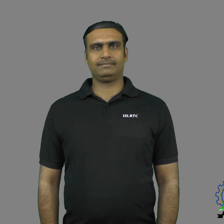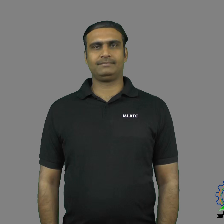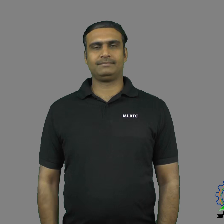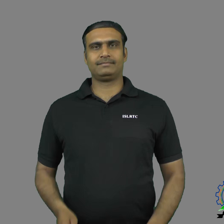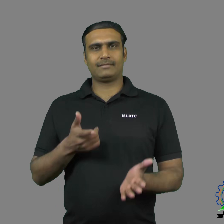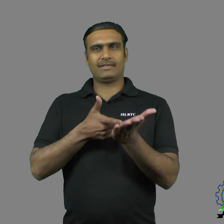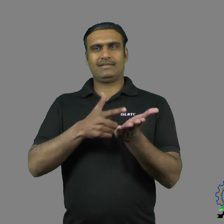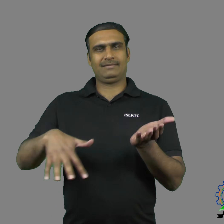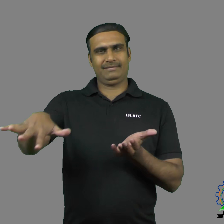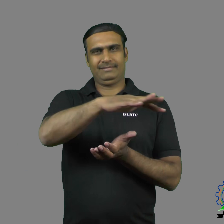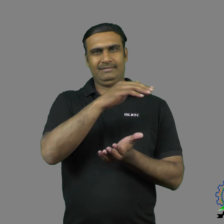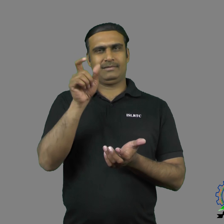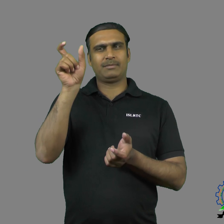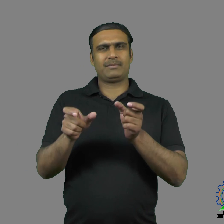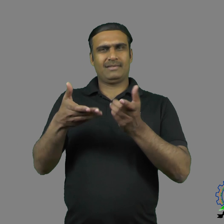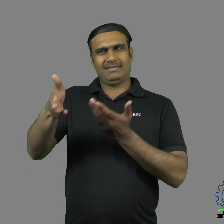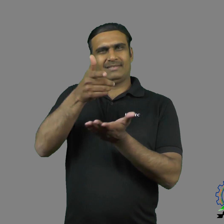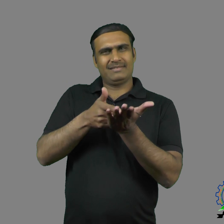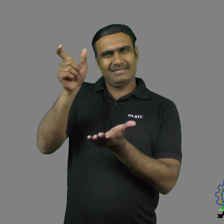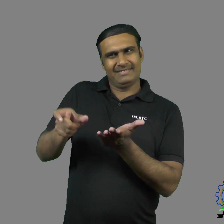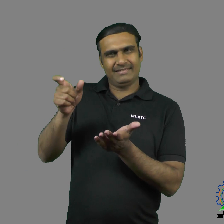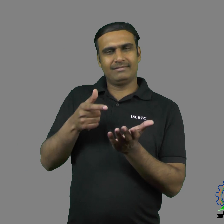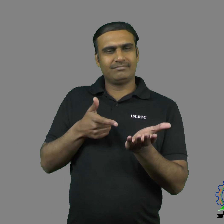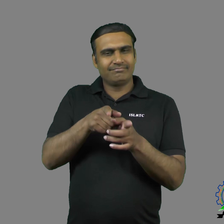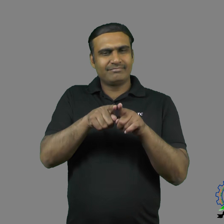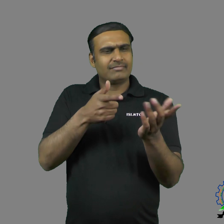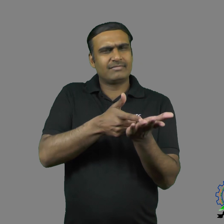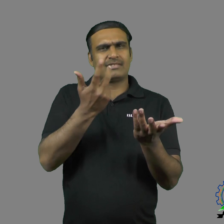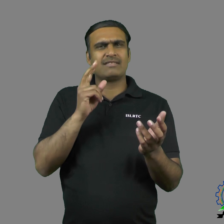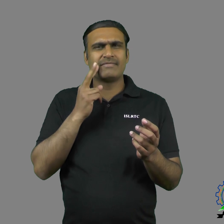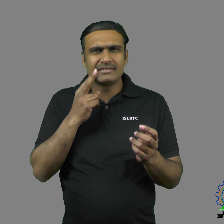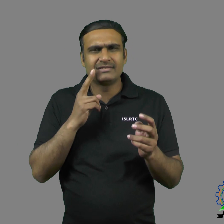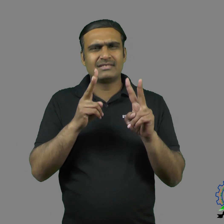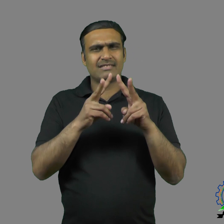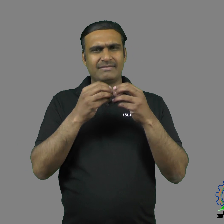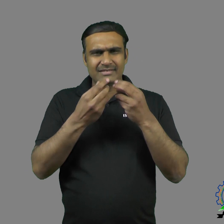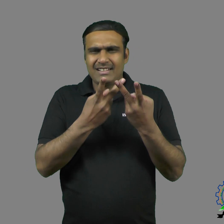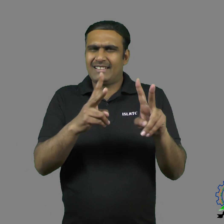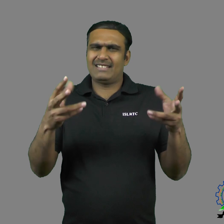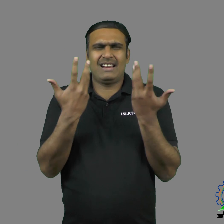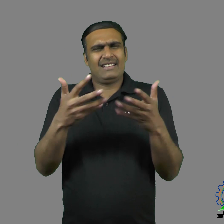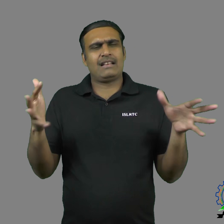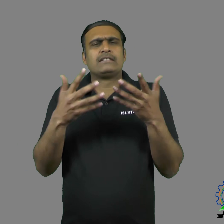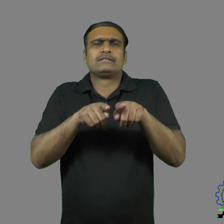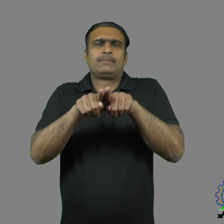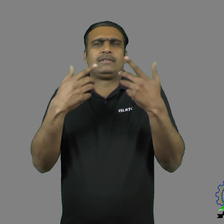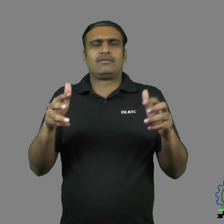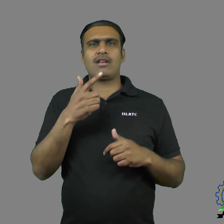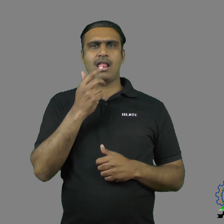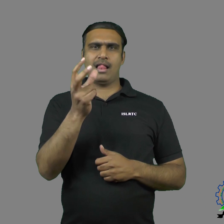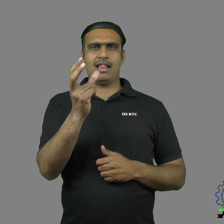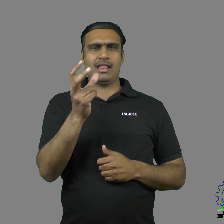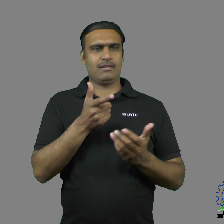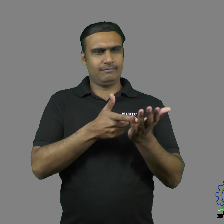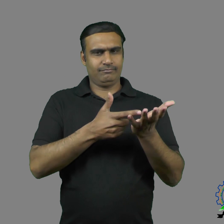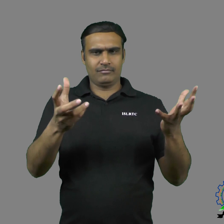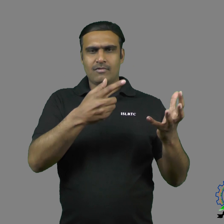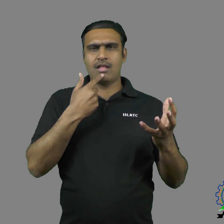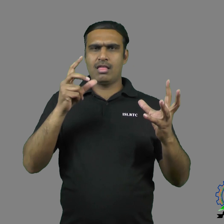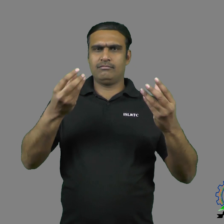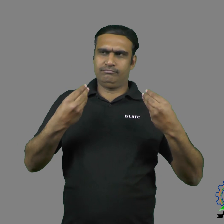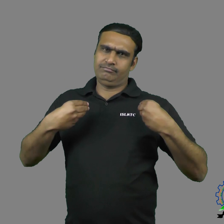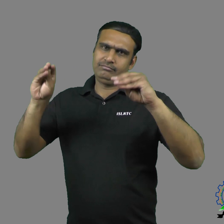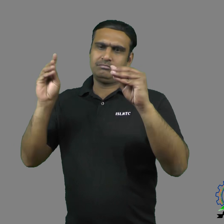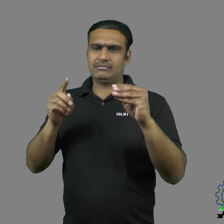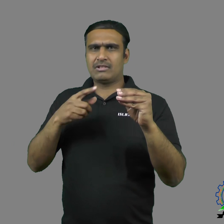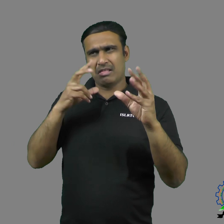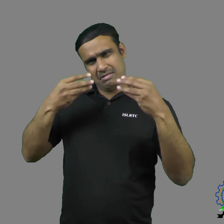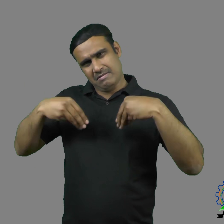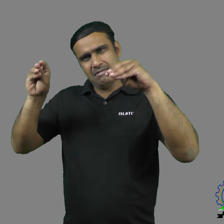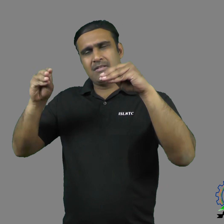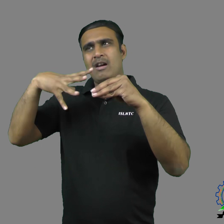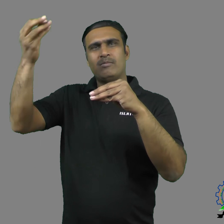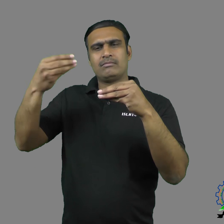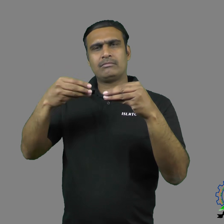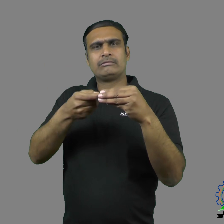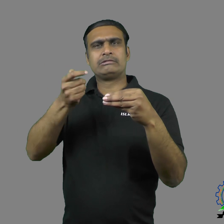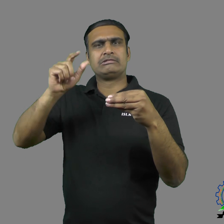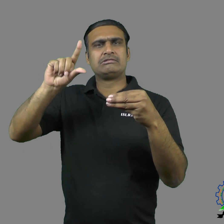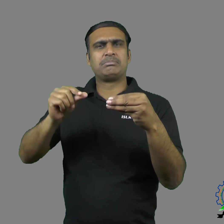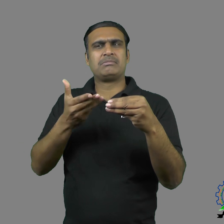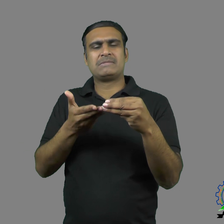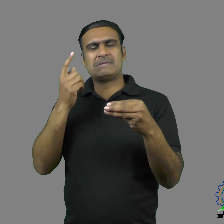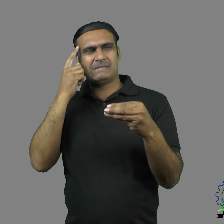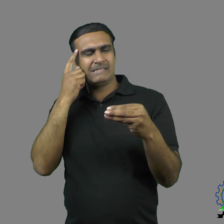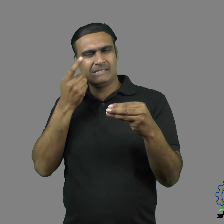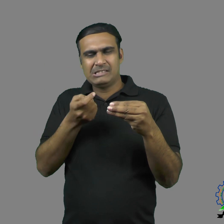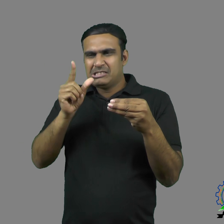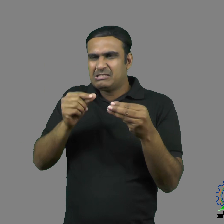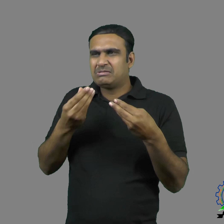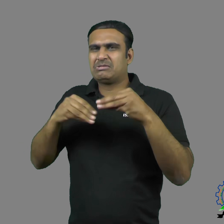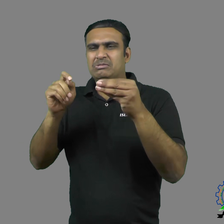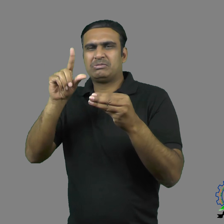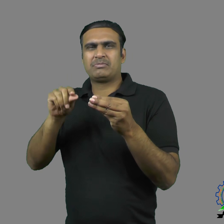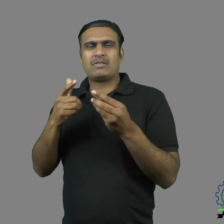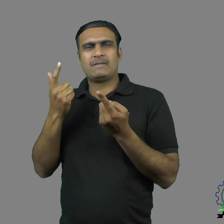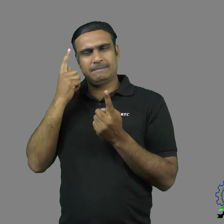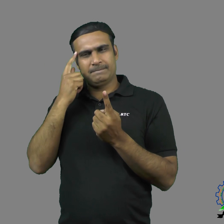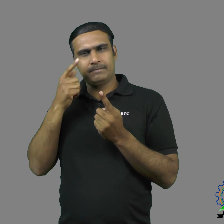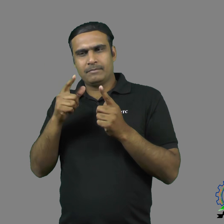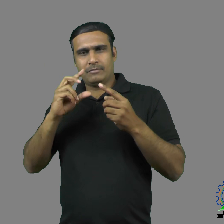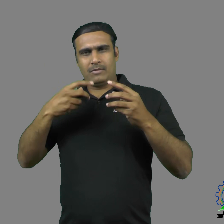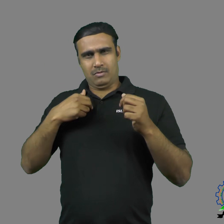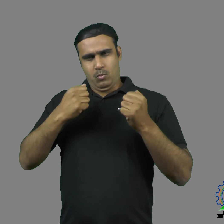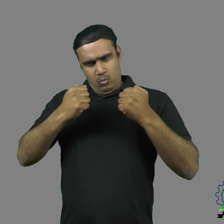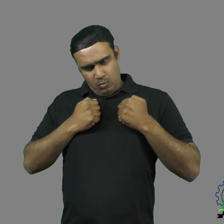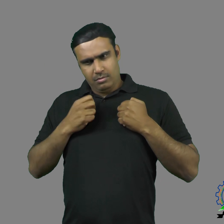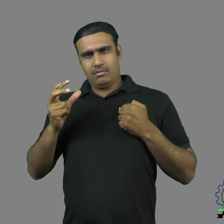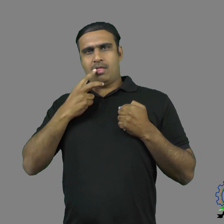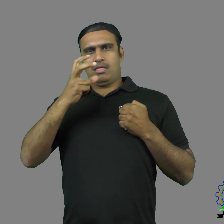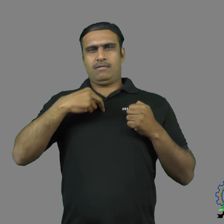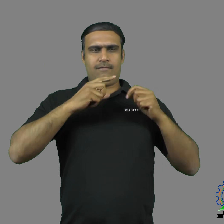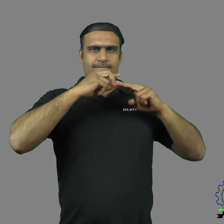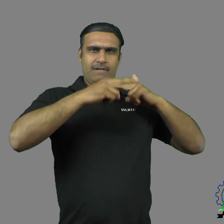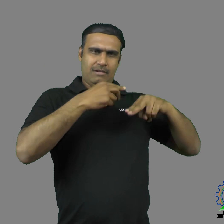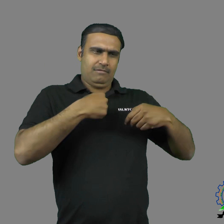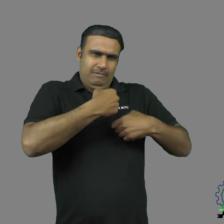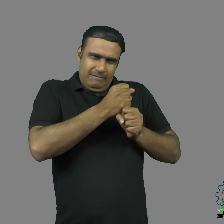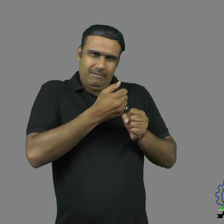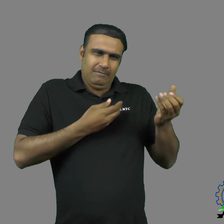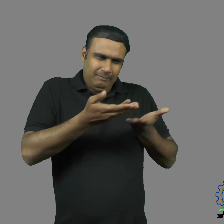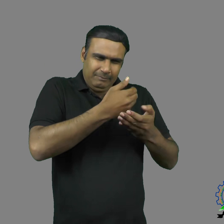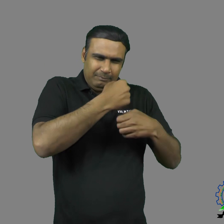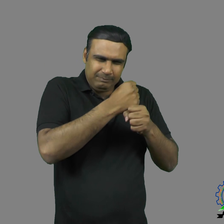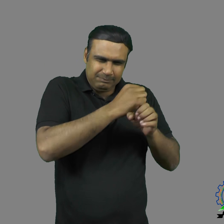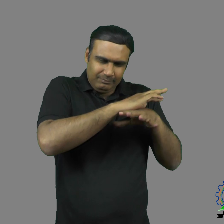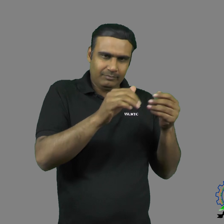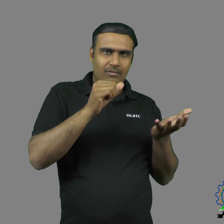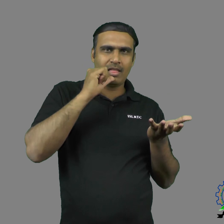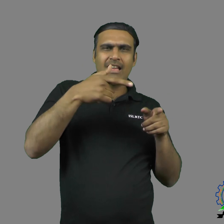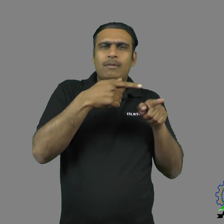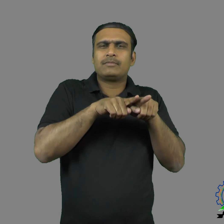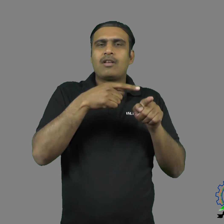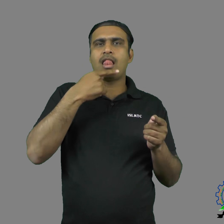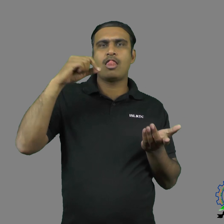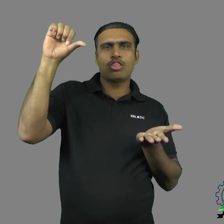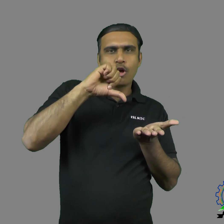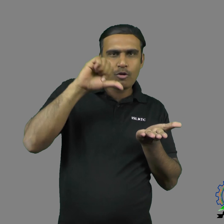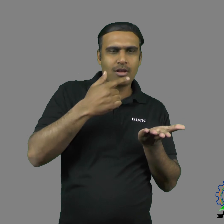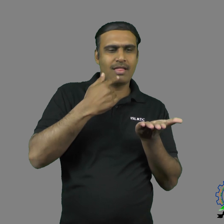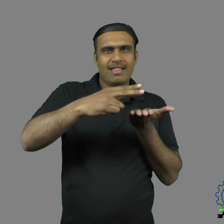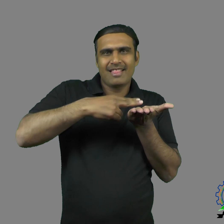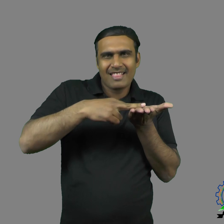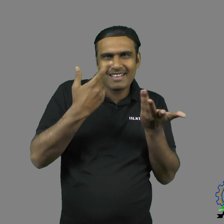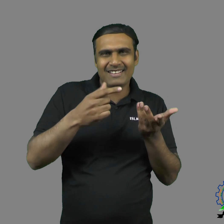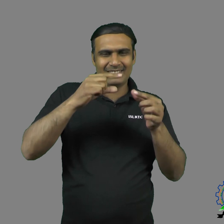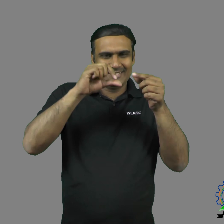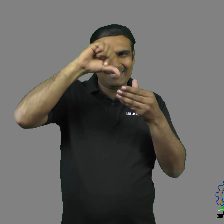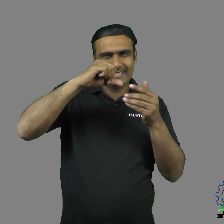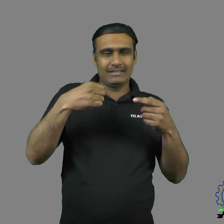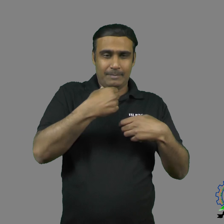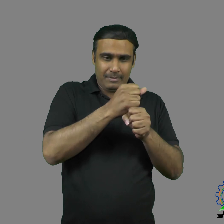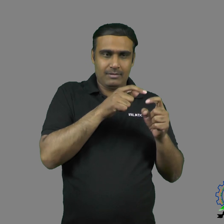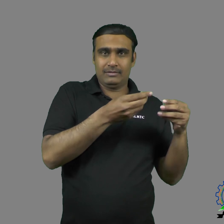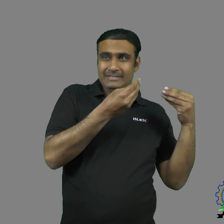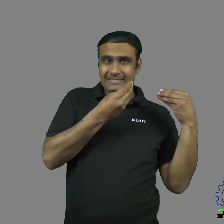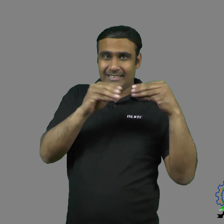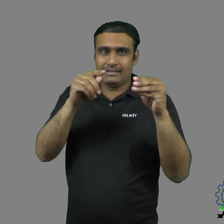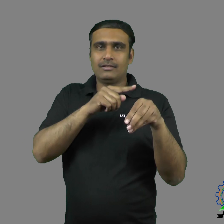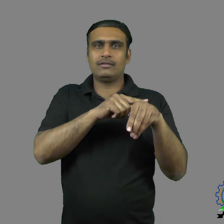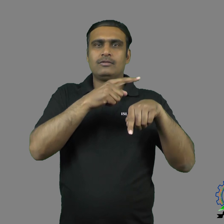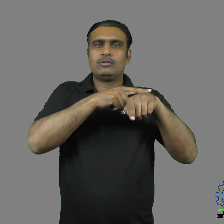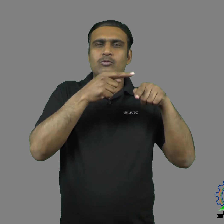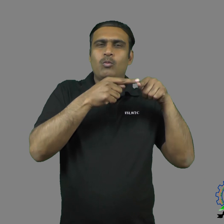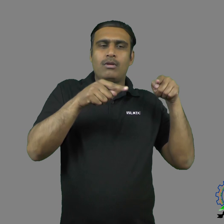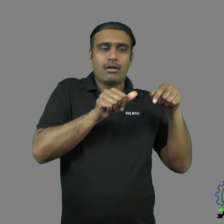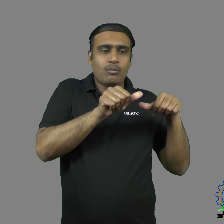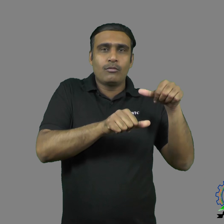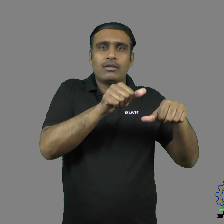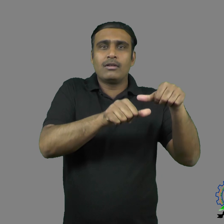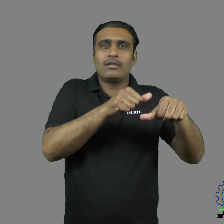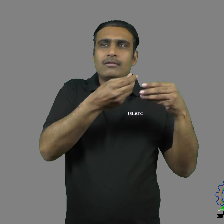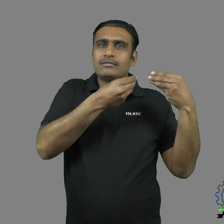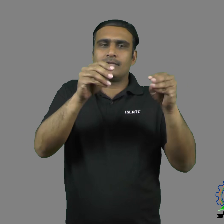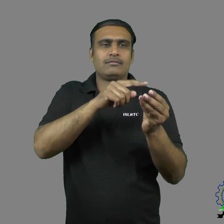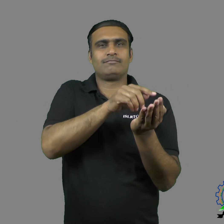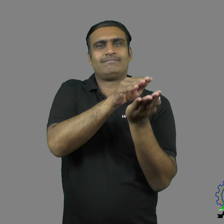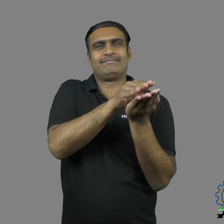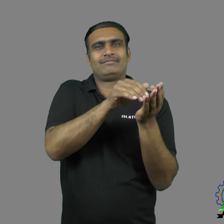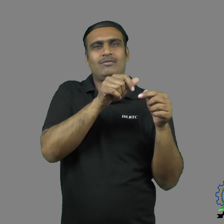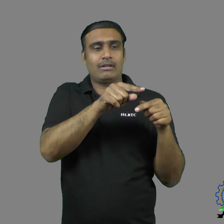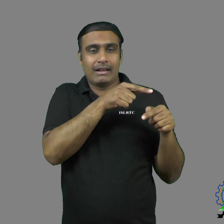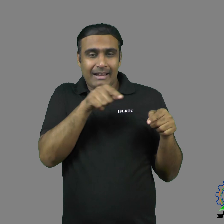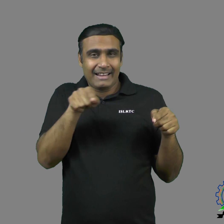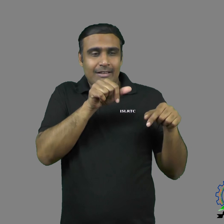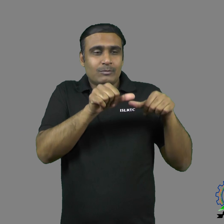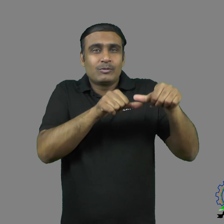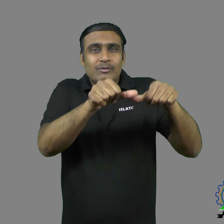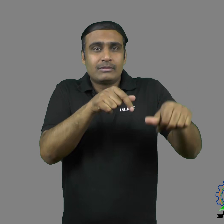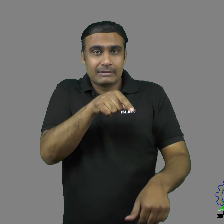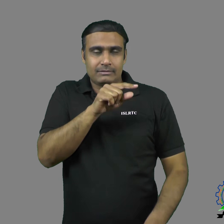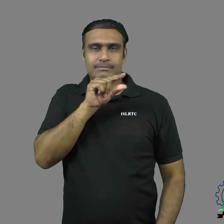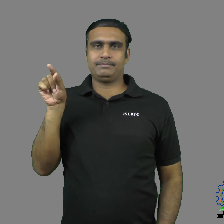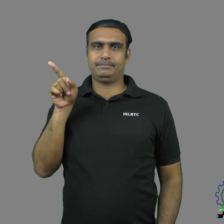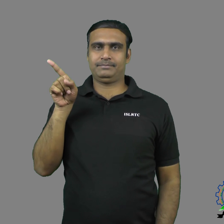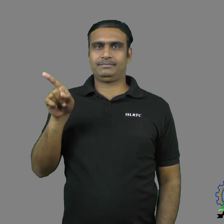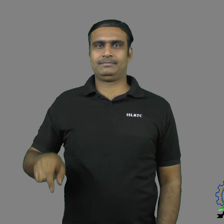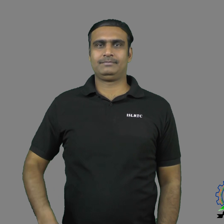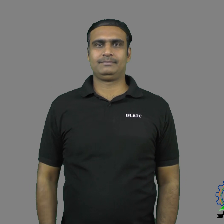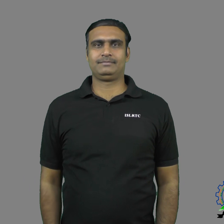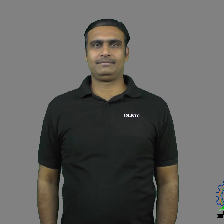Processing